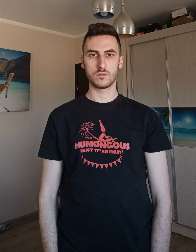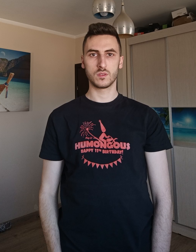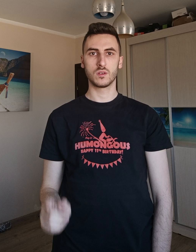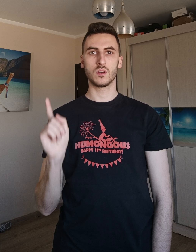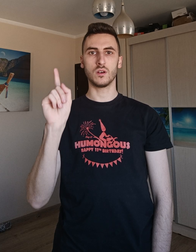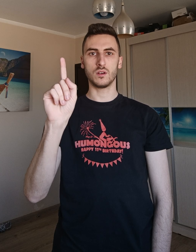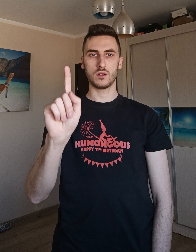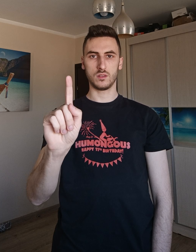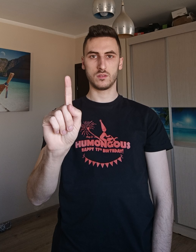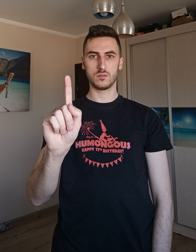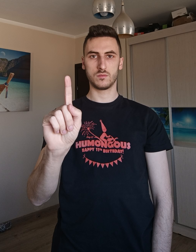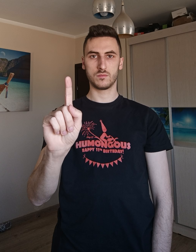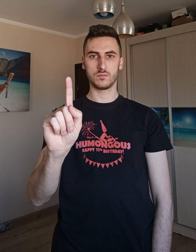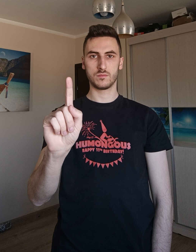אחד